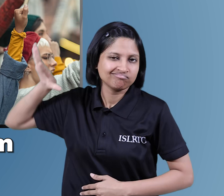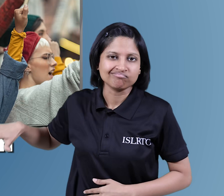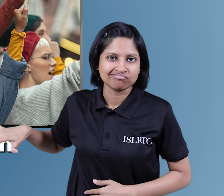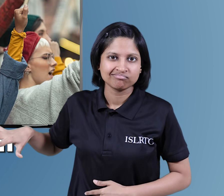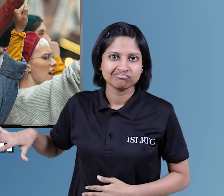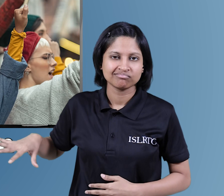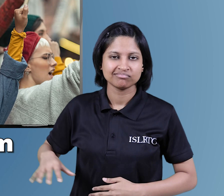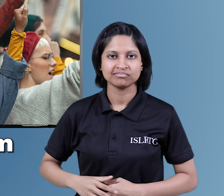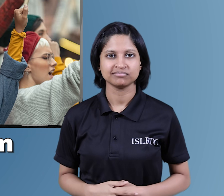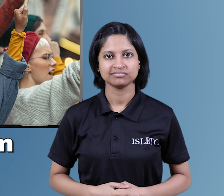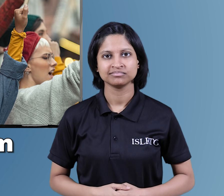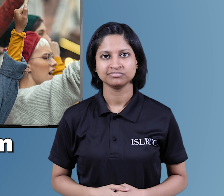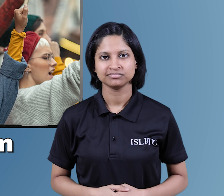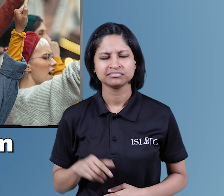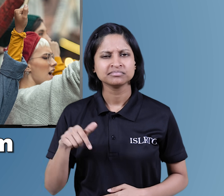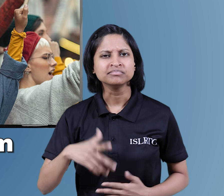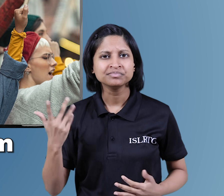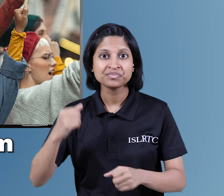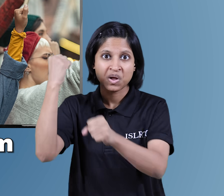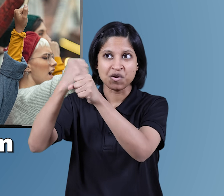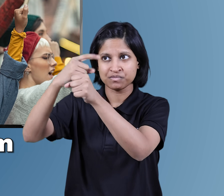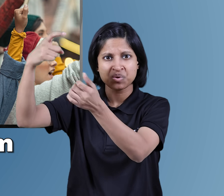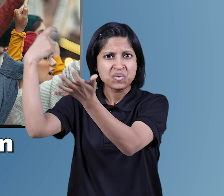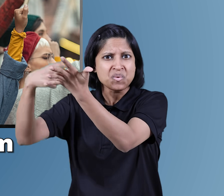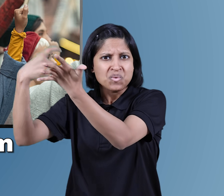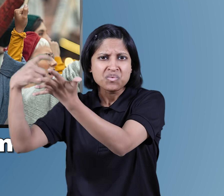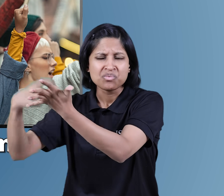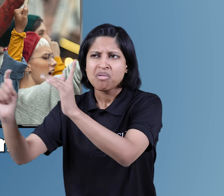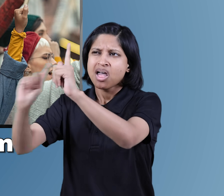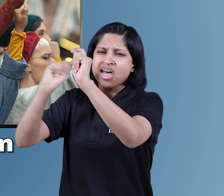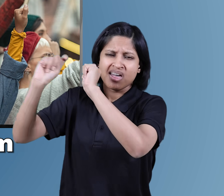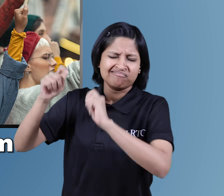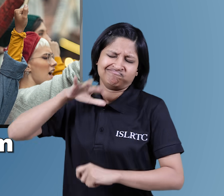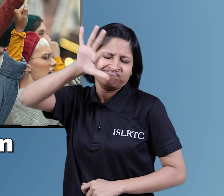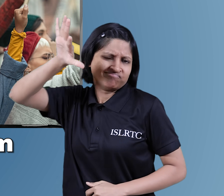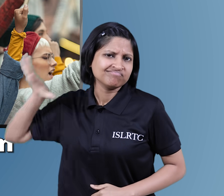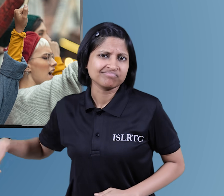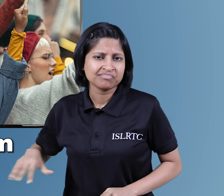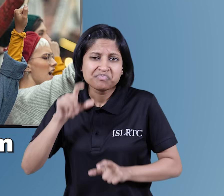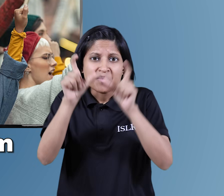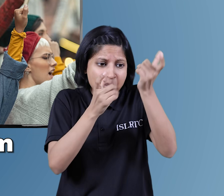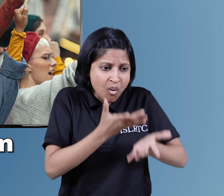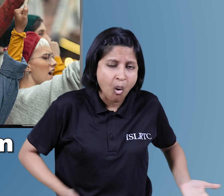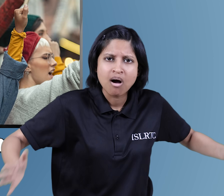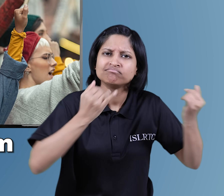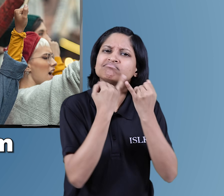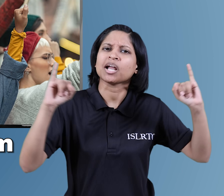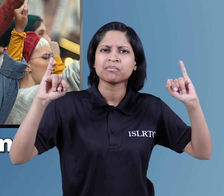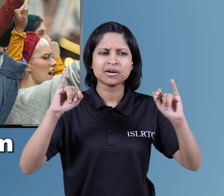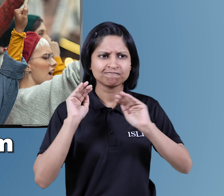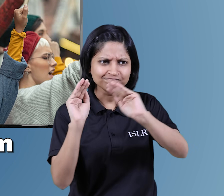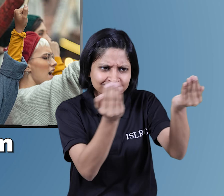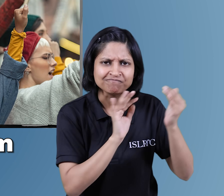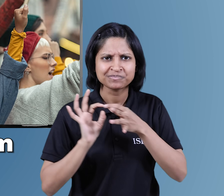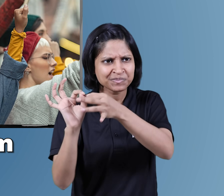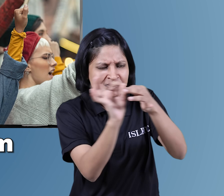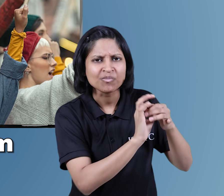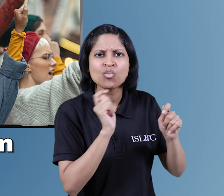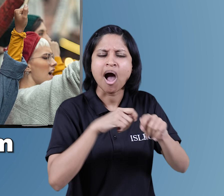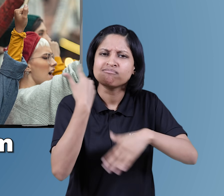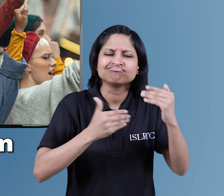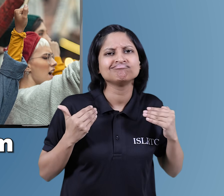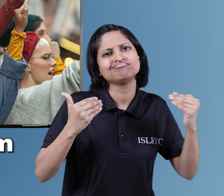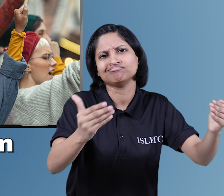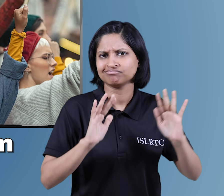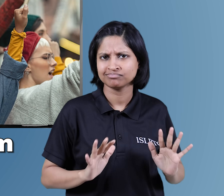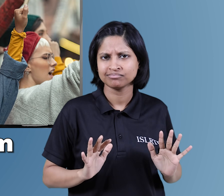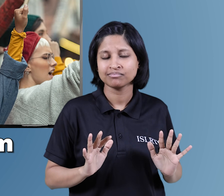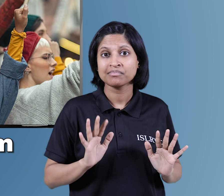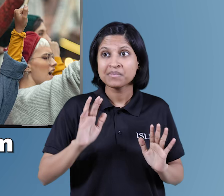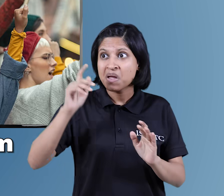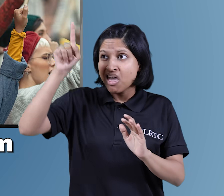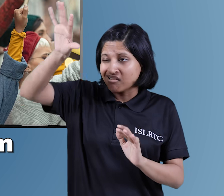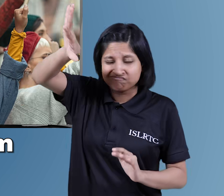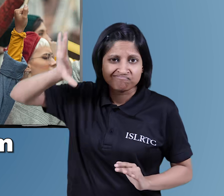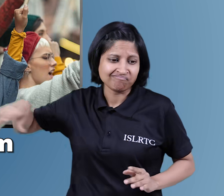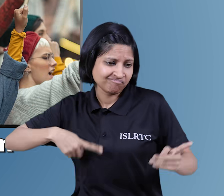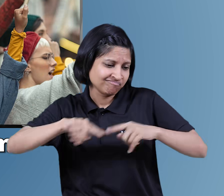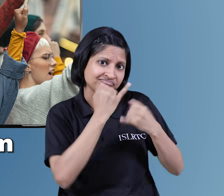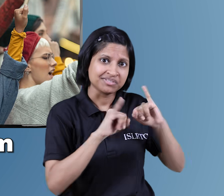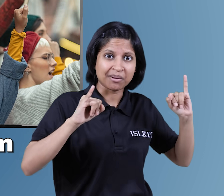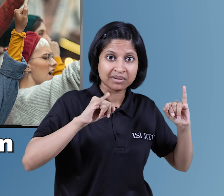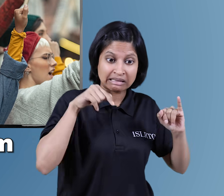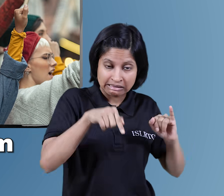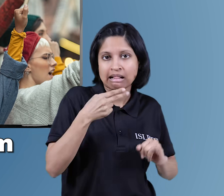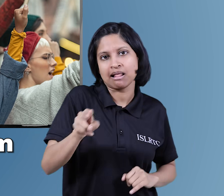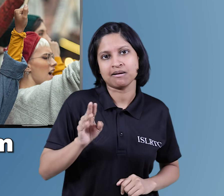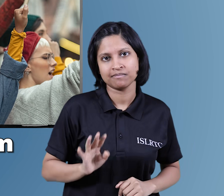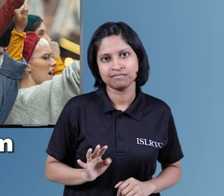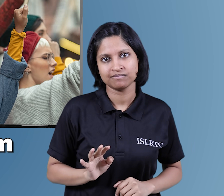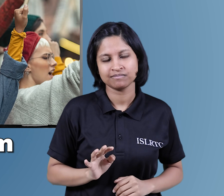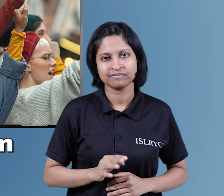Anarchism Anarchism is the idea that people can live and work together without needing a government.